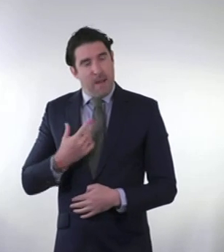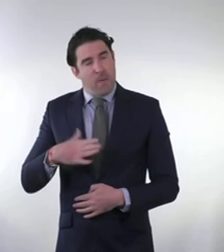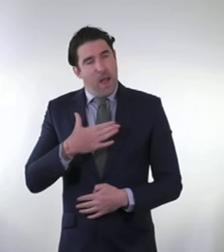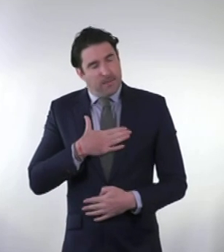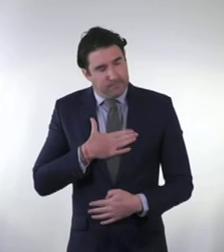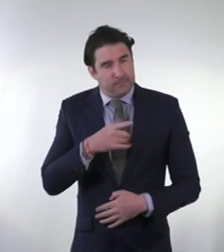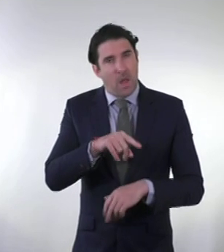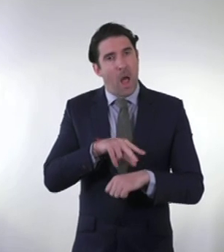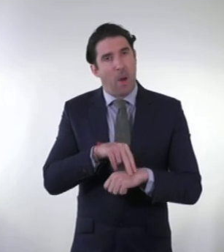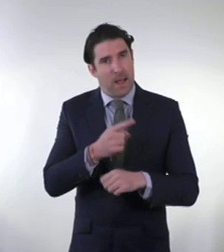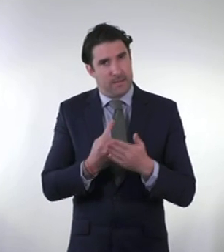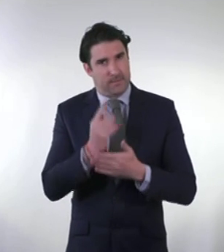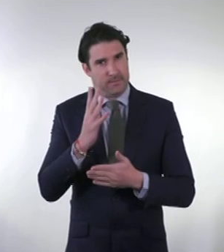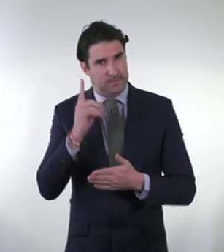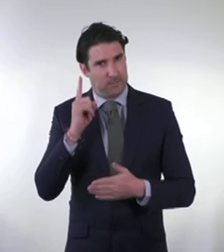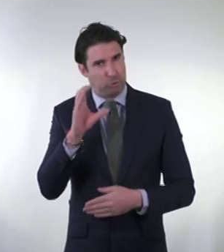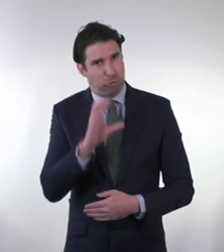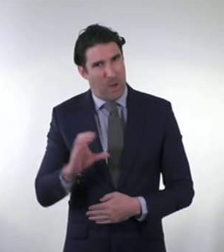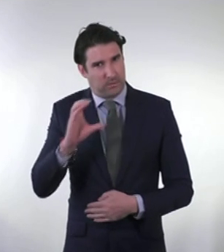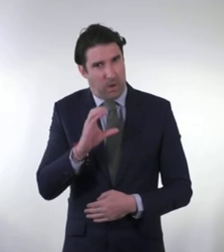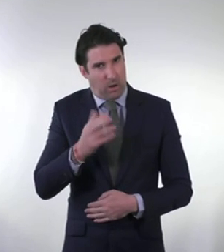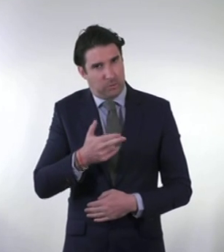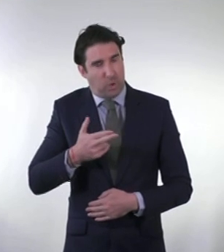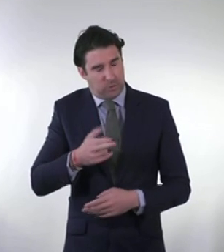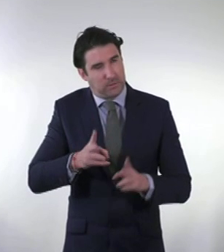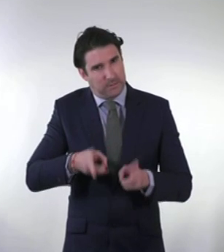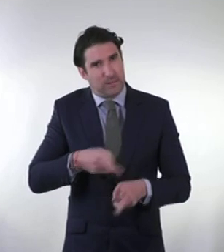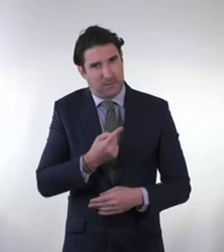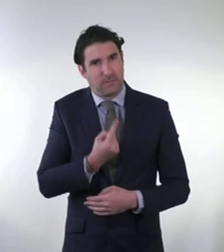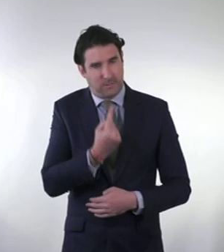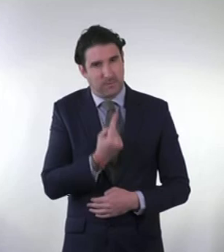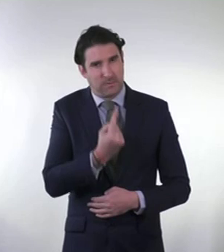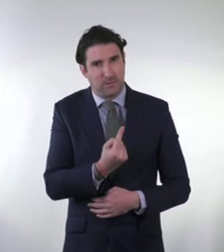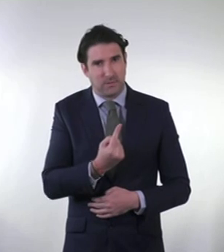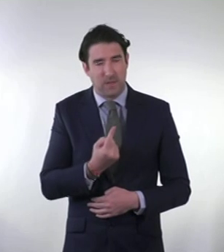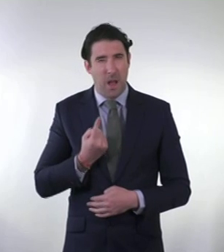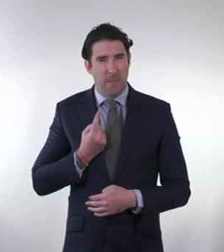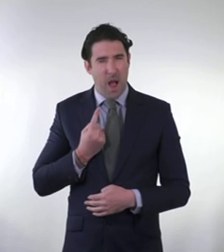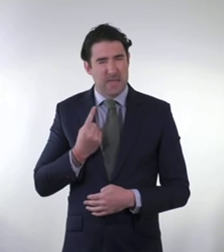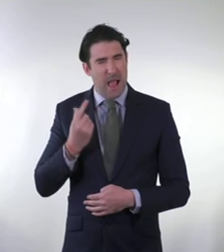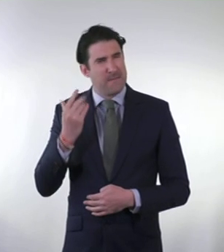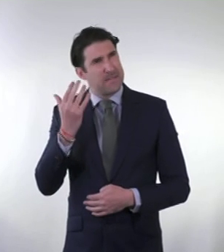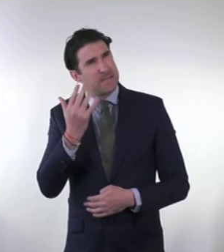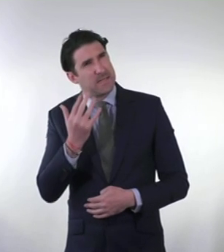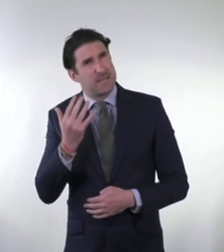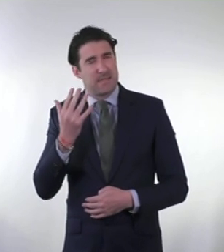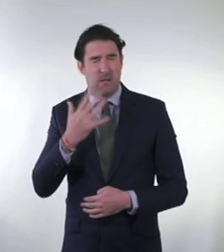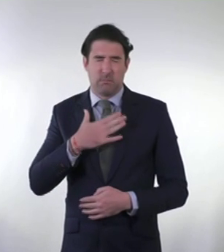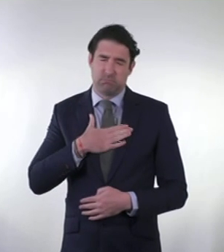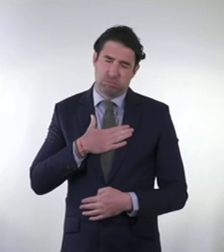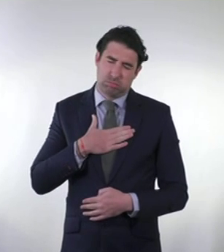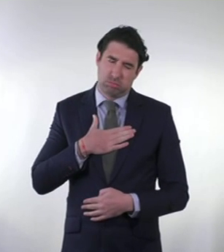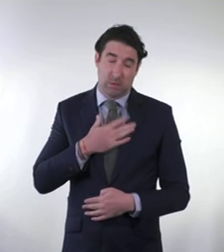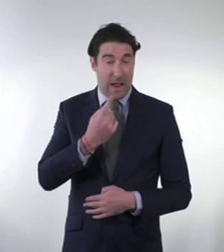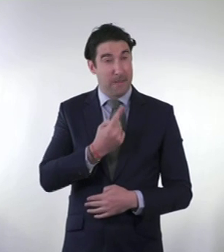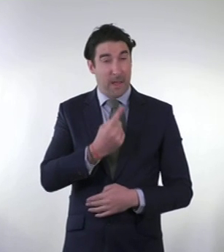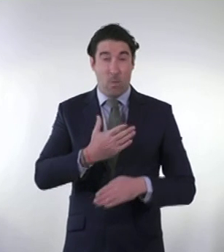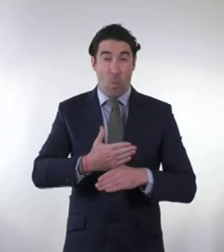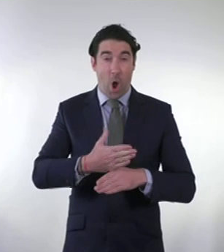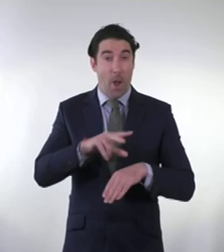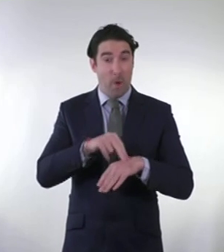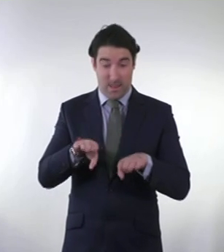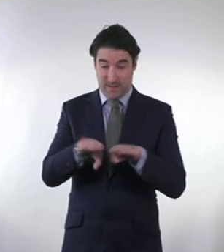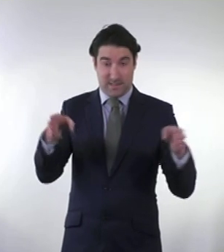This was a truly appalling incident. I have to say that every time I contemplate the circumstances, I shudder, and I suspect I am speaking for a lot of people when I say that.